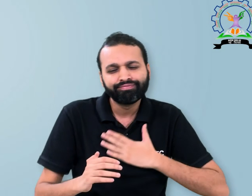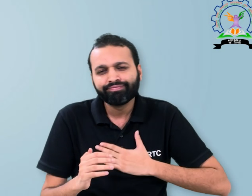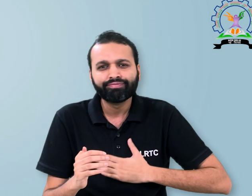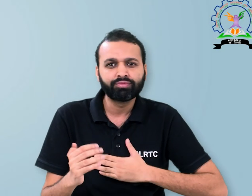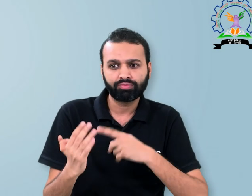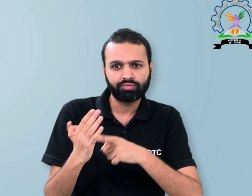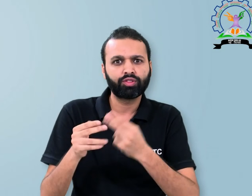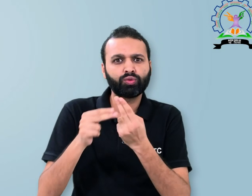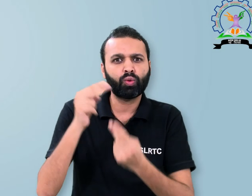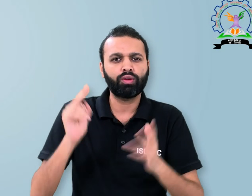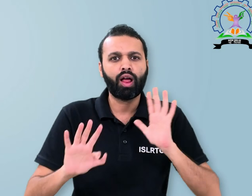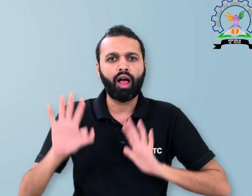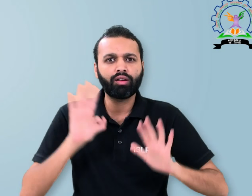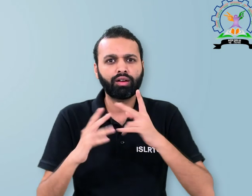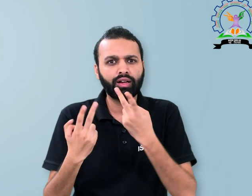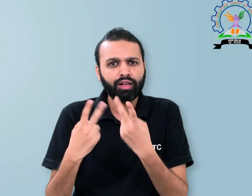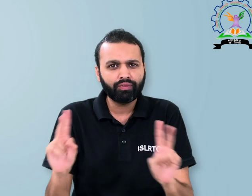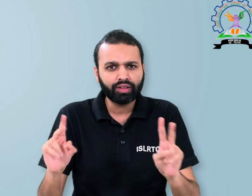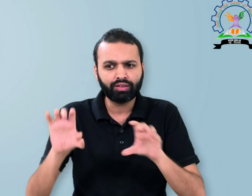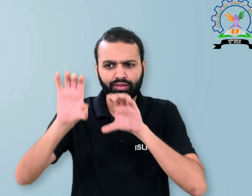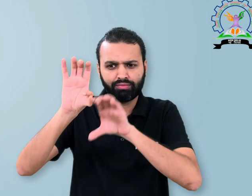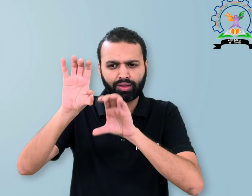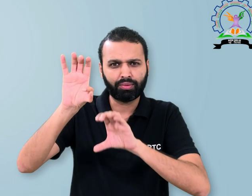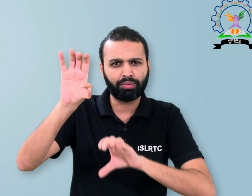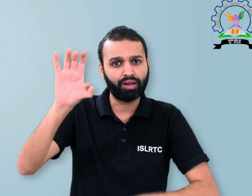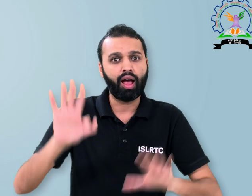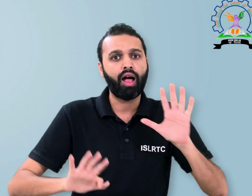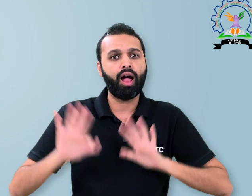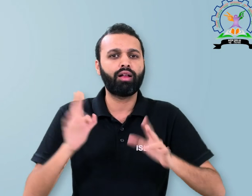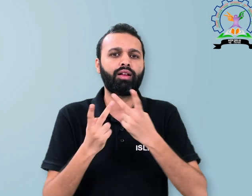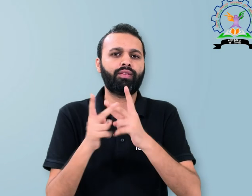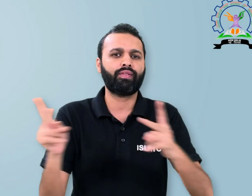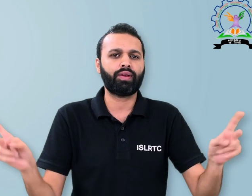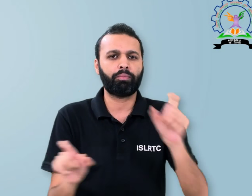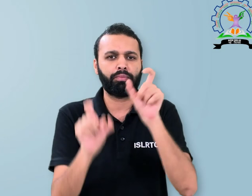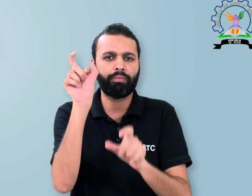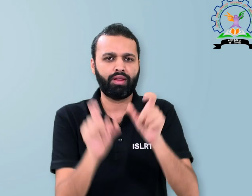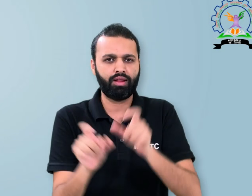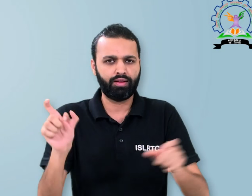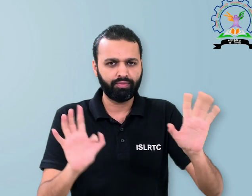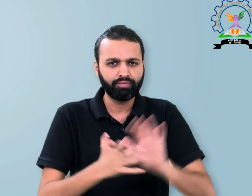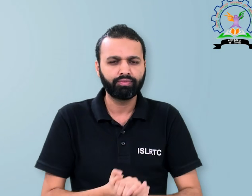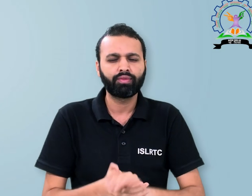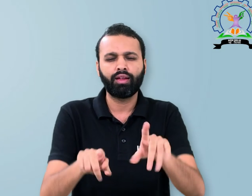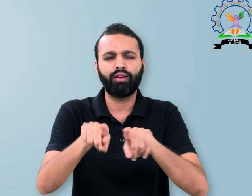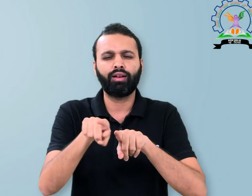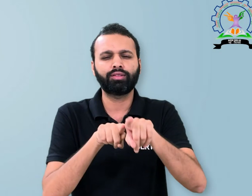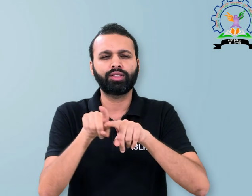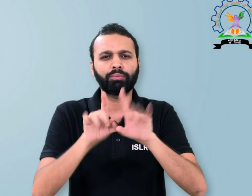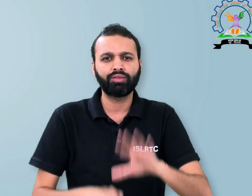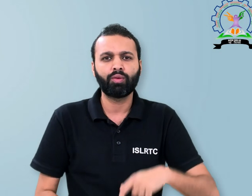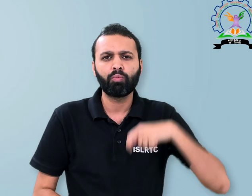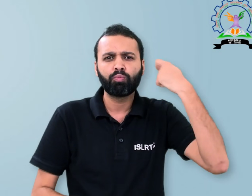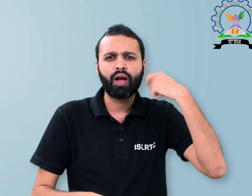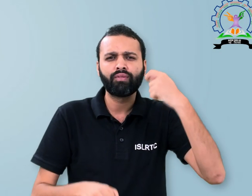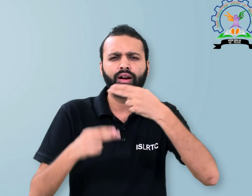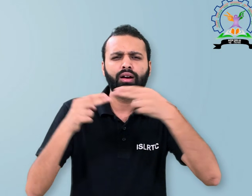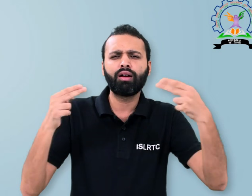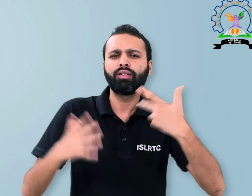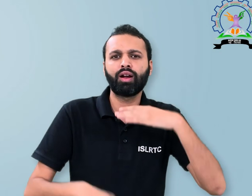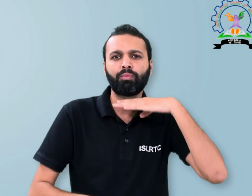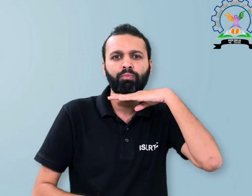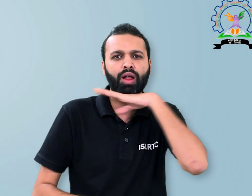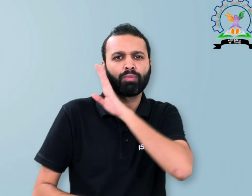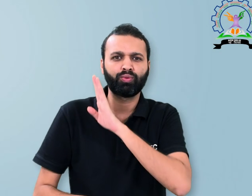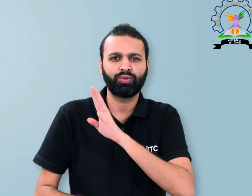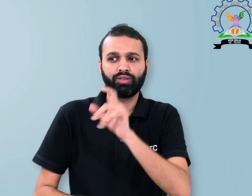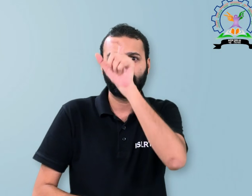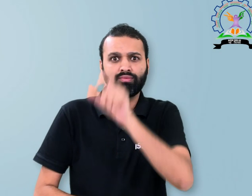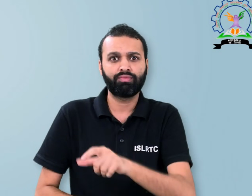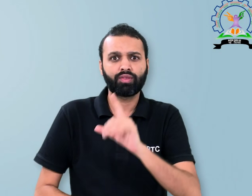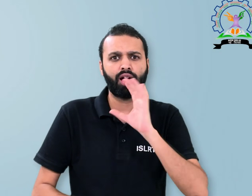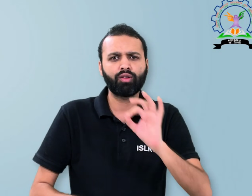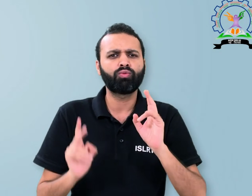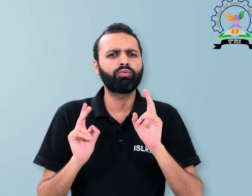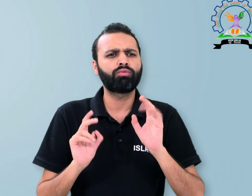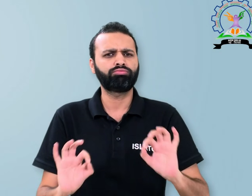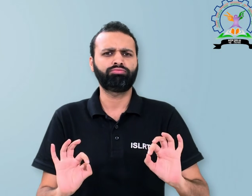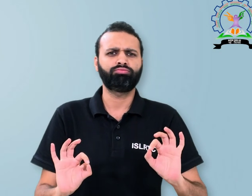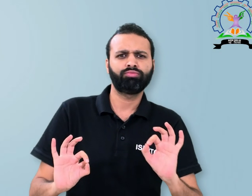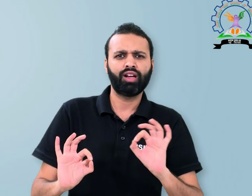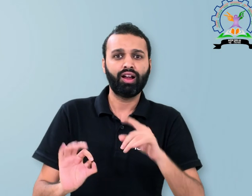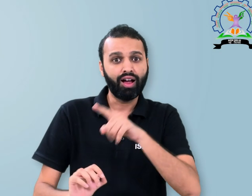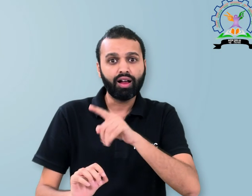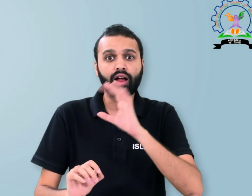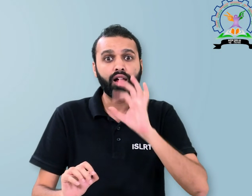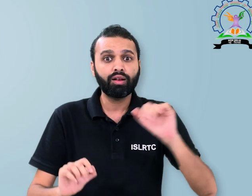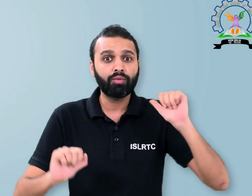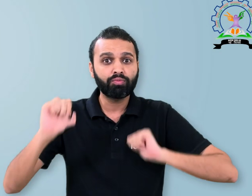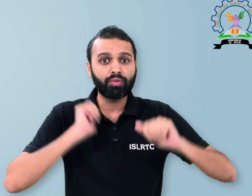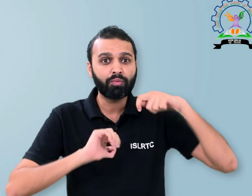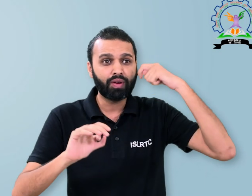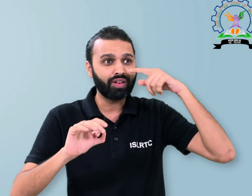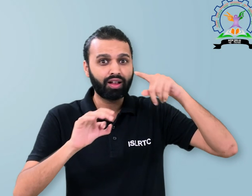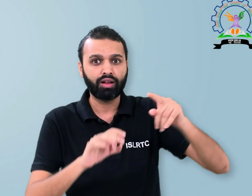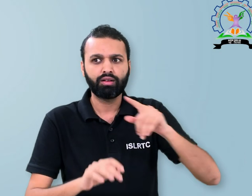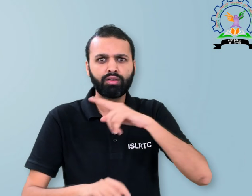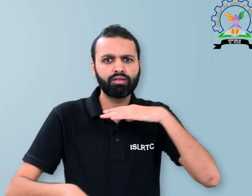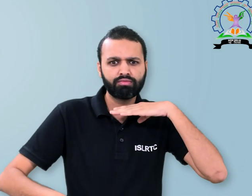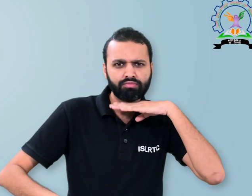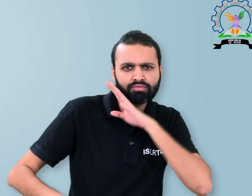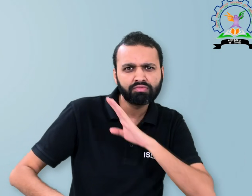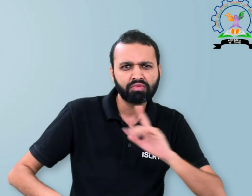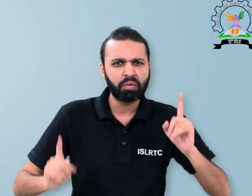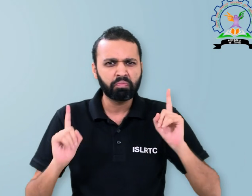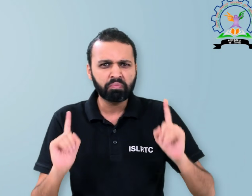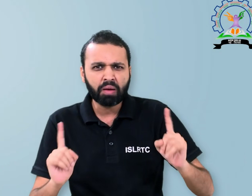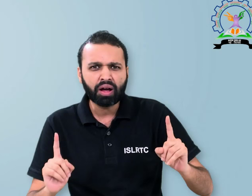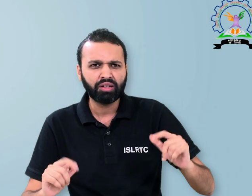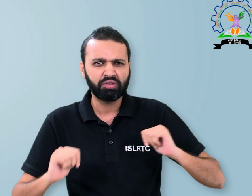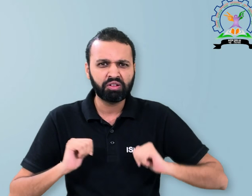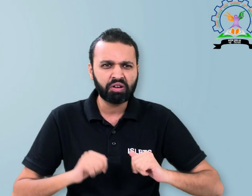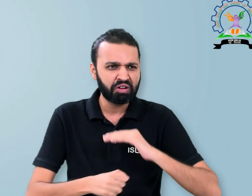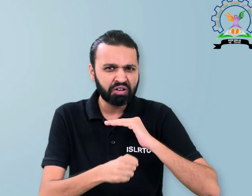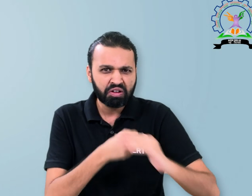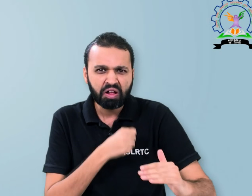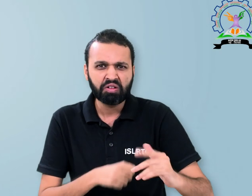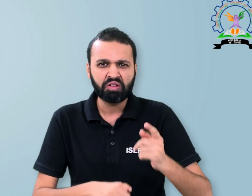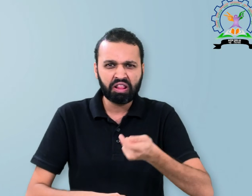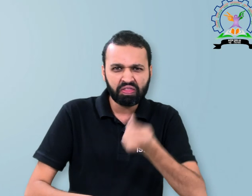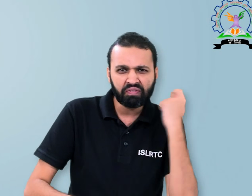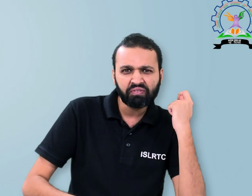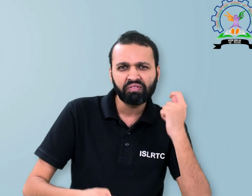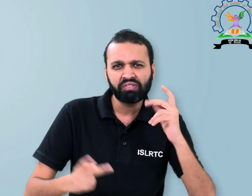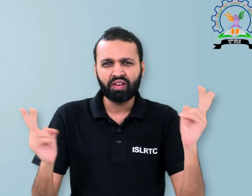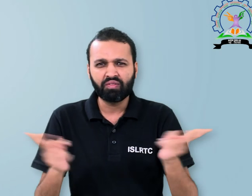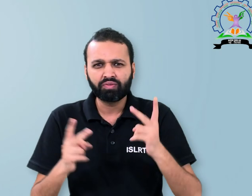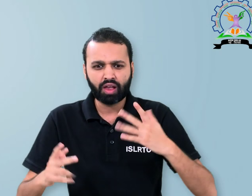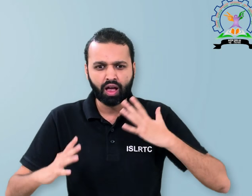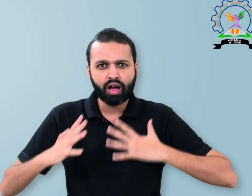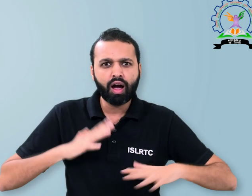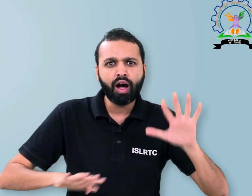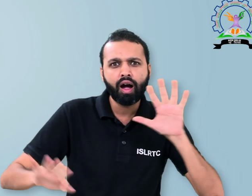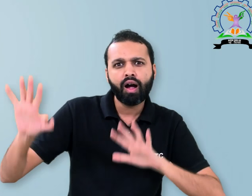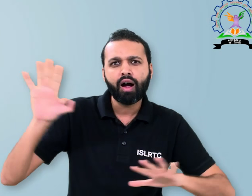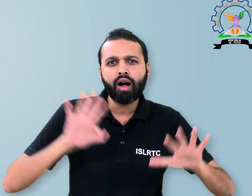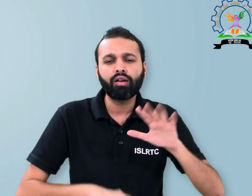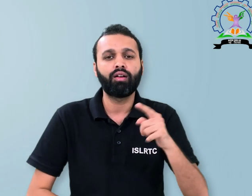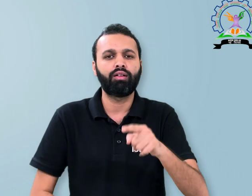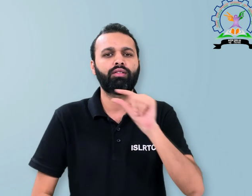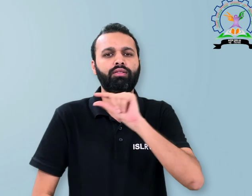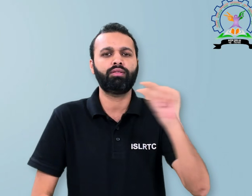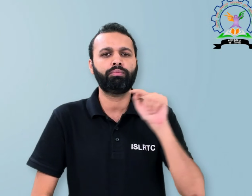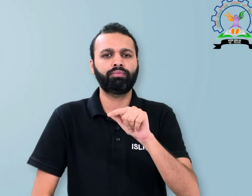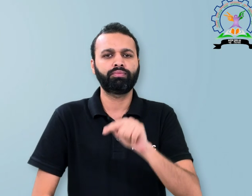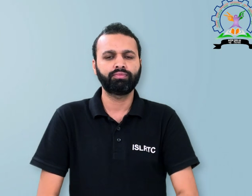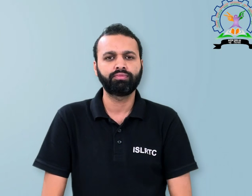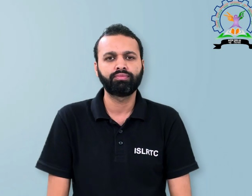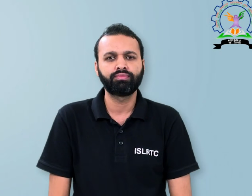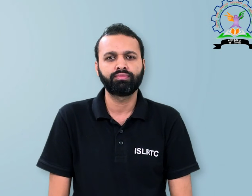His cousin Scar is another lion who is jealous and deviously plans to kill Lion King. In films we have people taking up characters, in Pushpa the actor presents the character of Pushpa Raj a local smuggler.